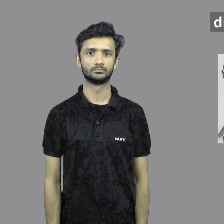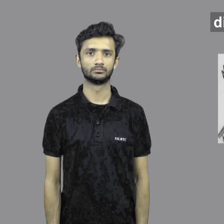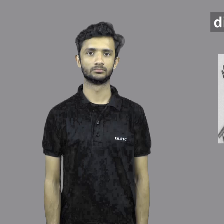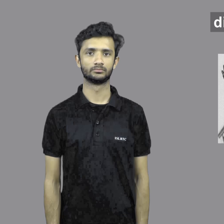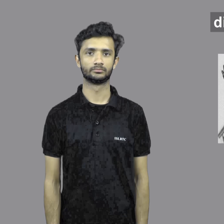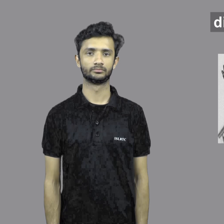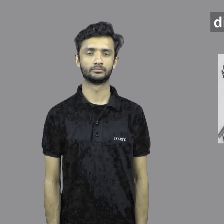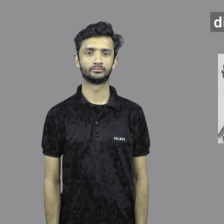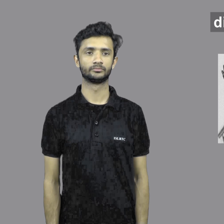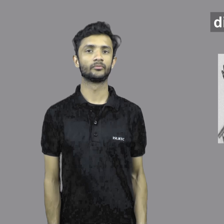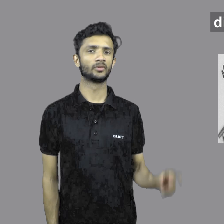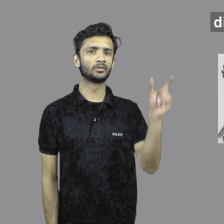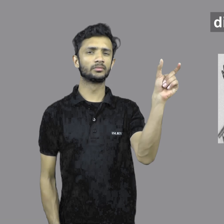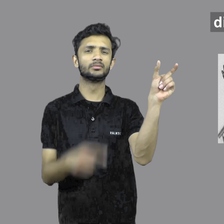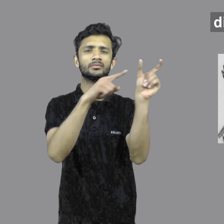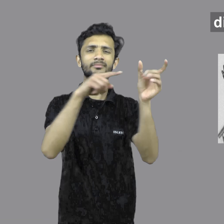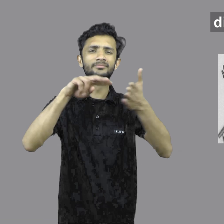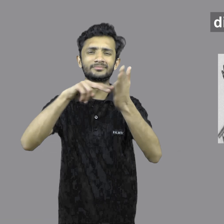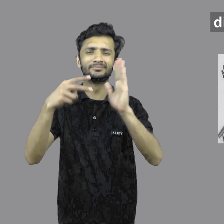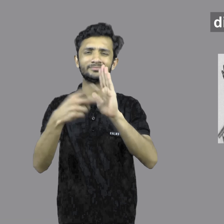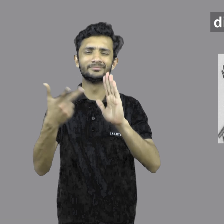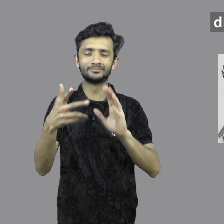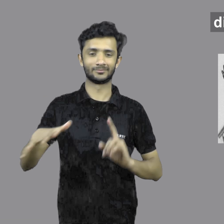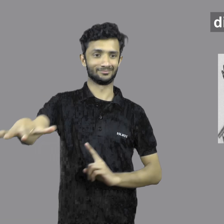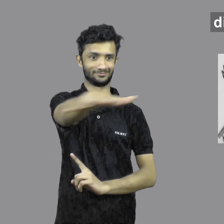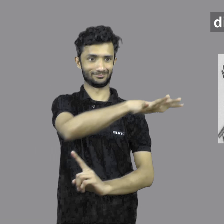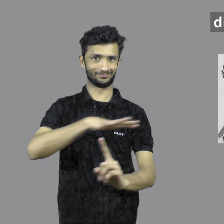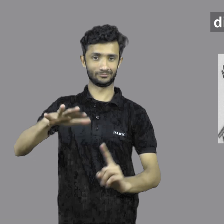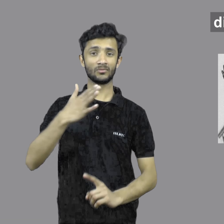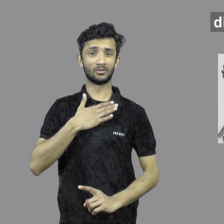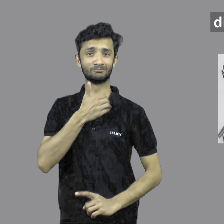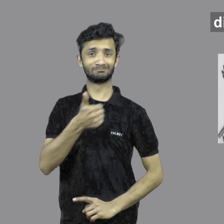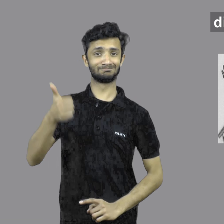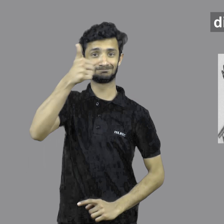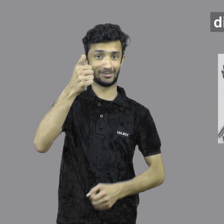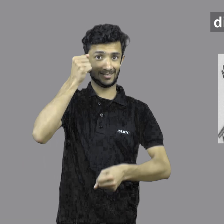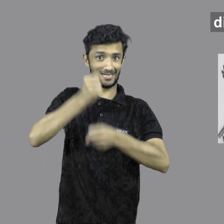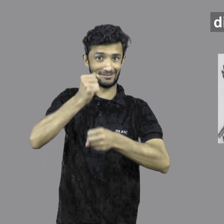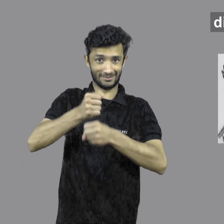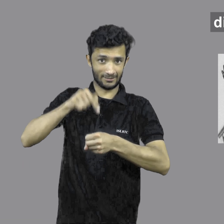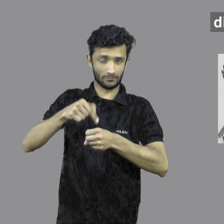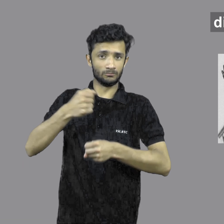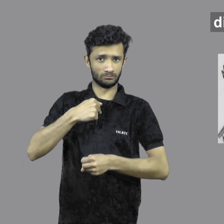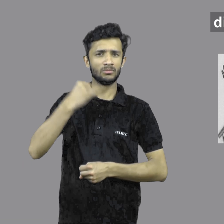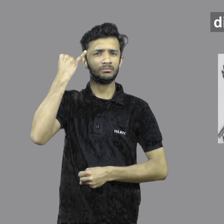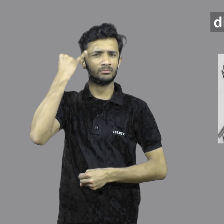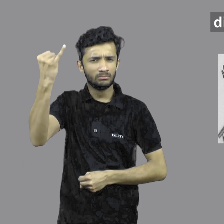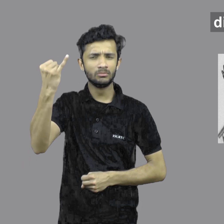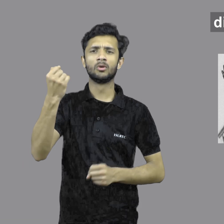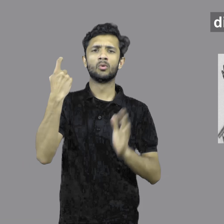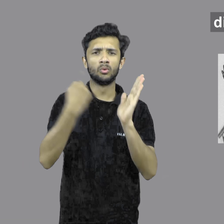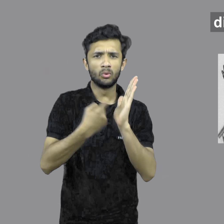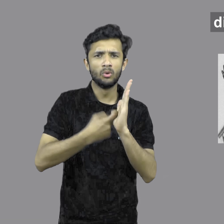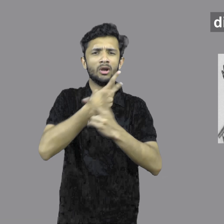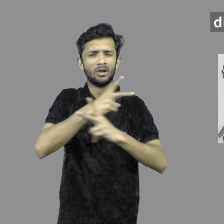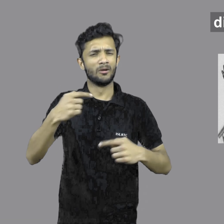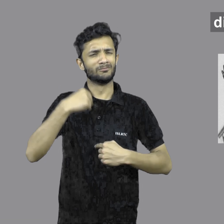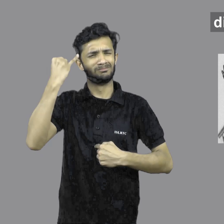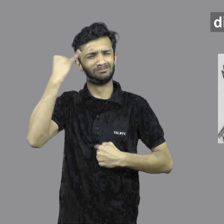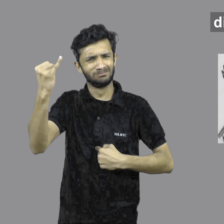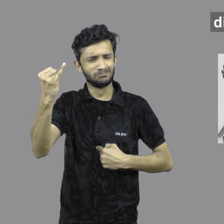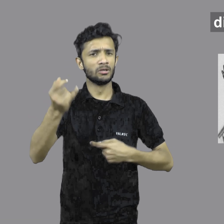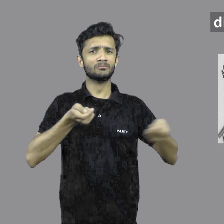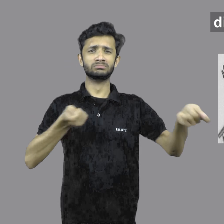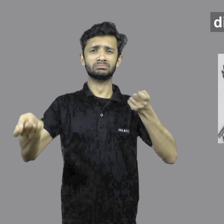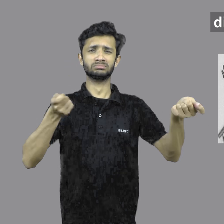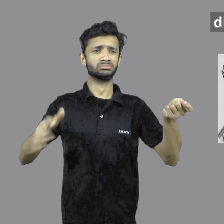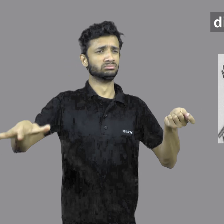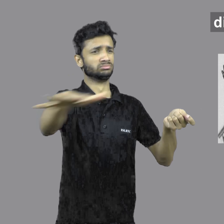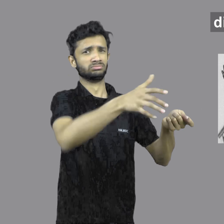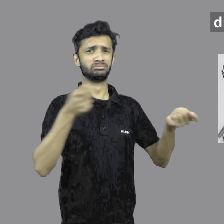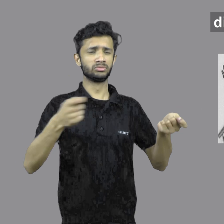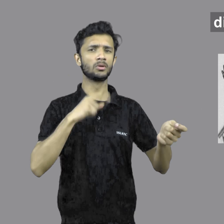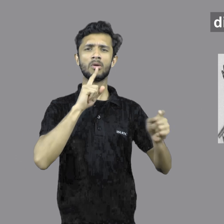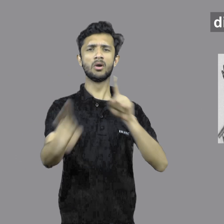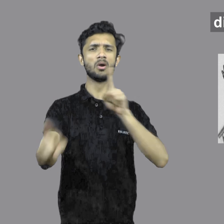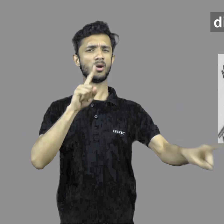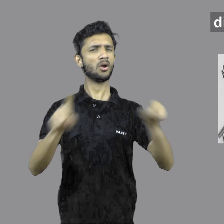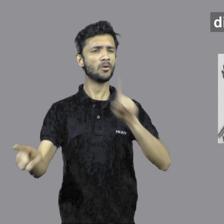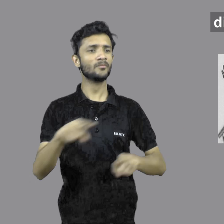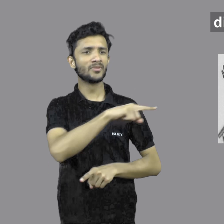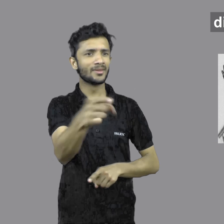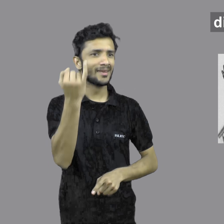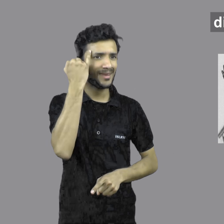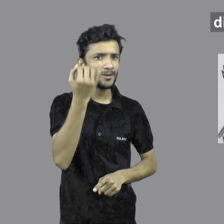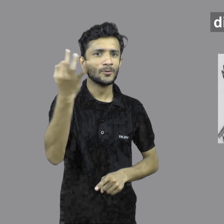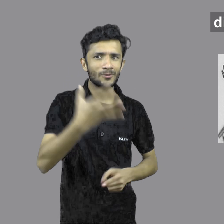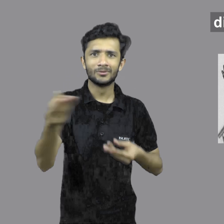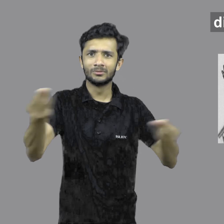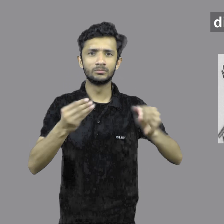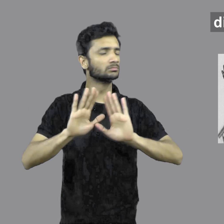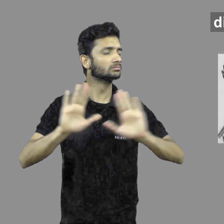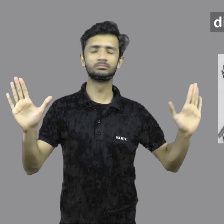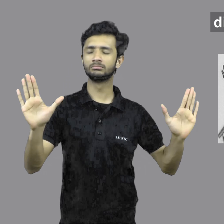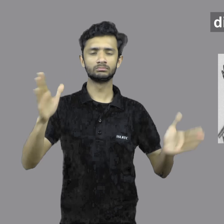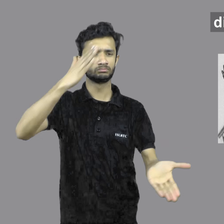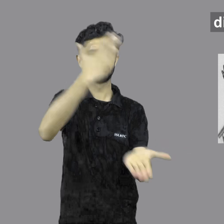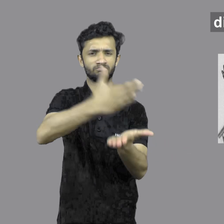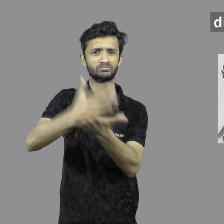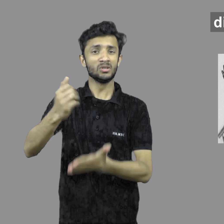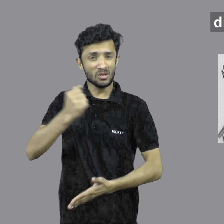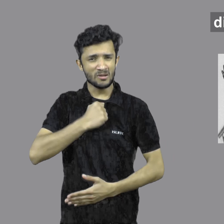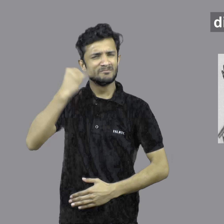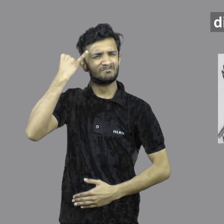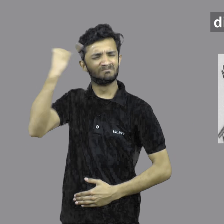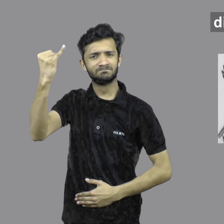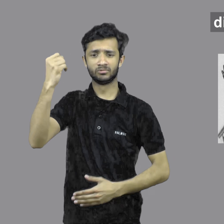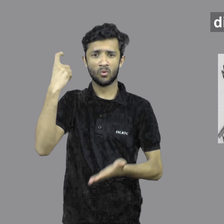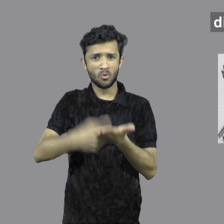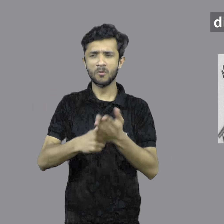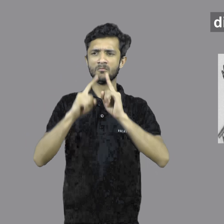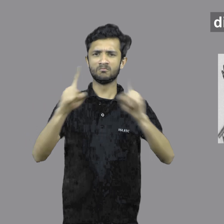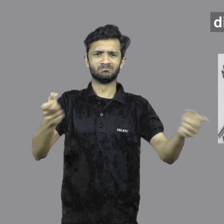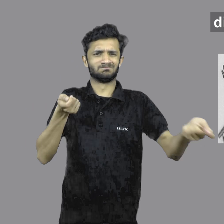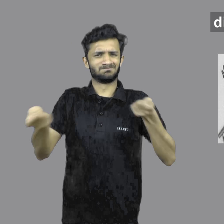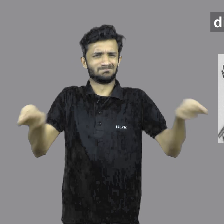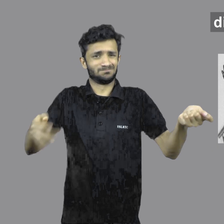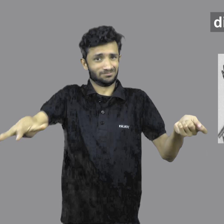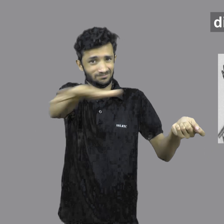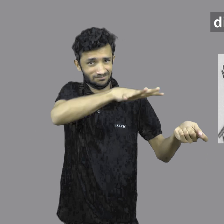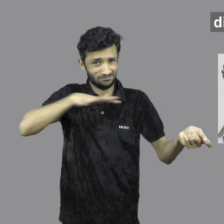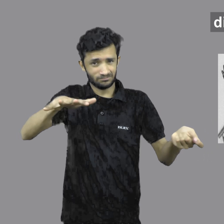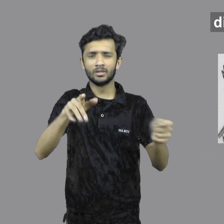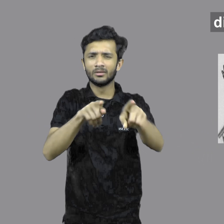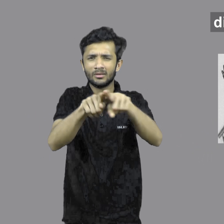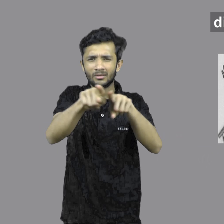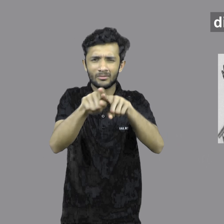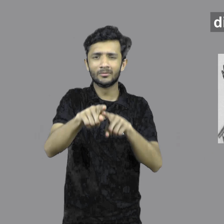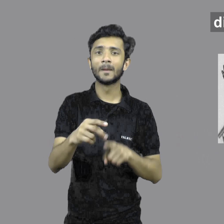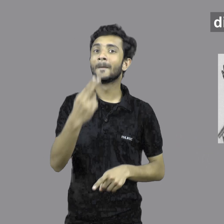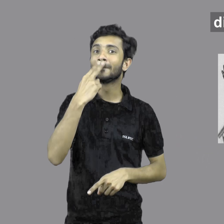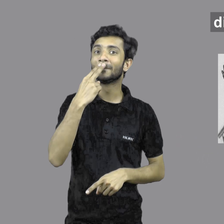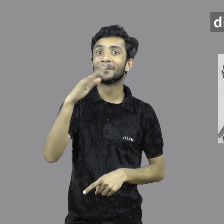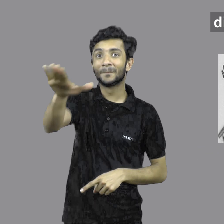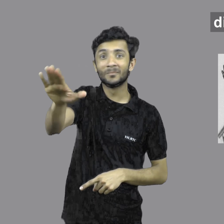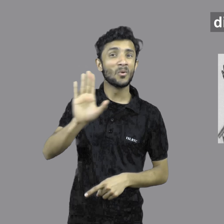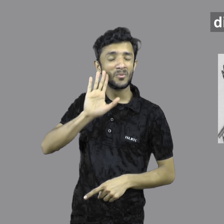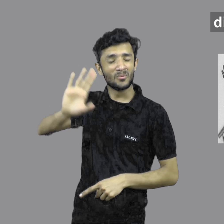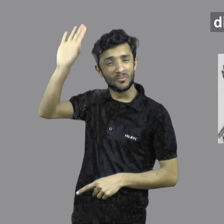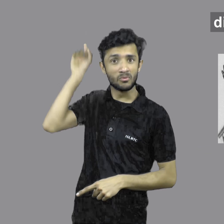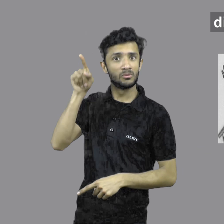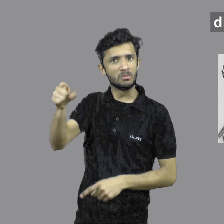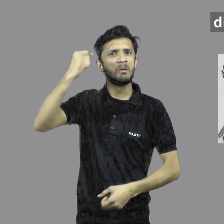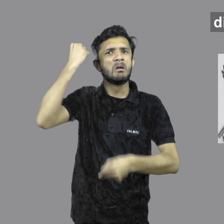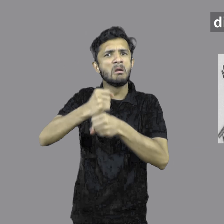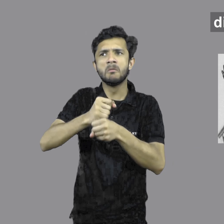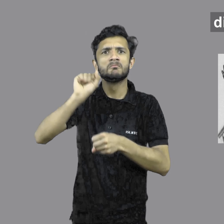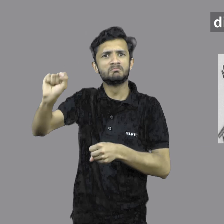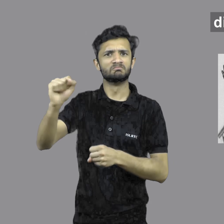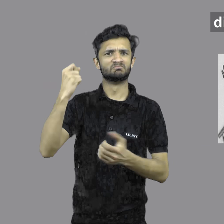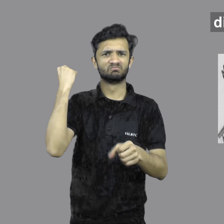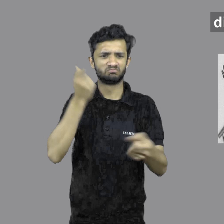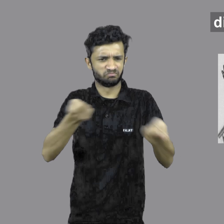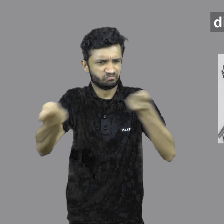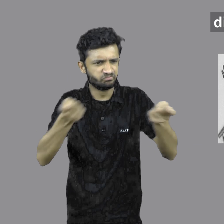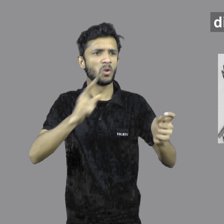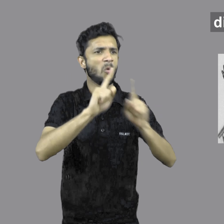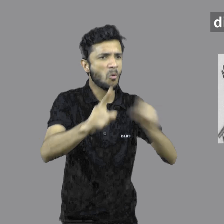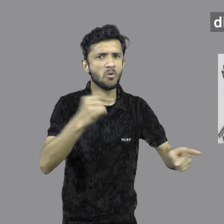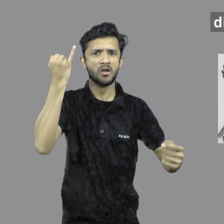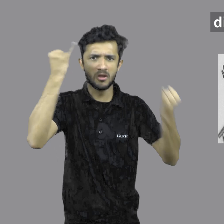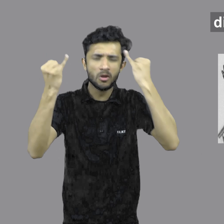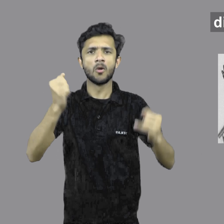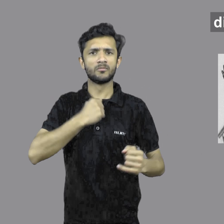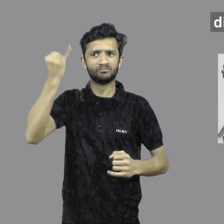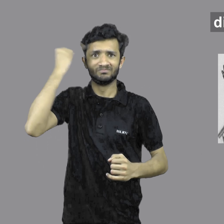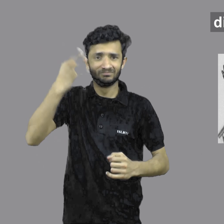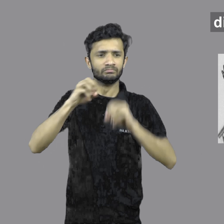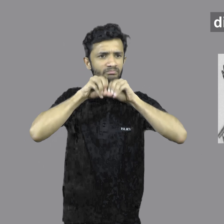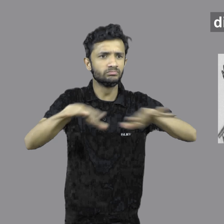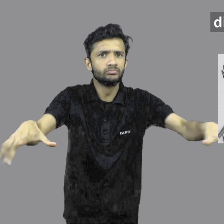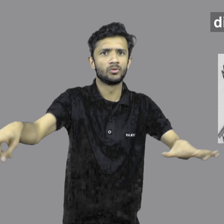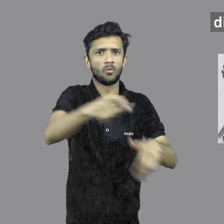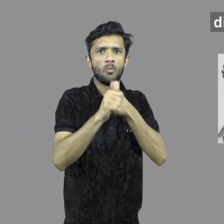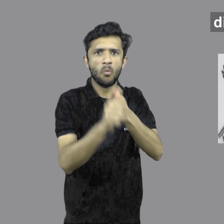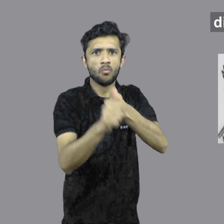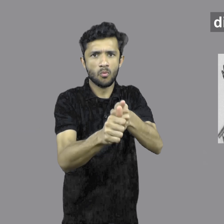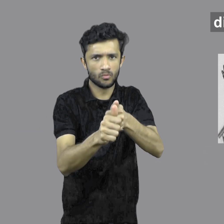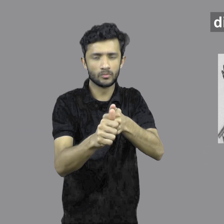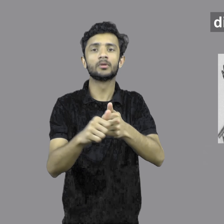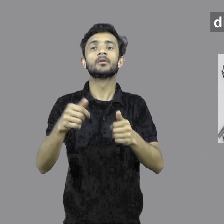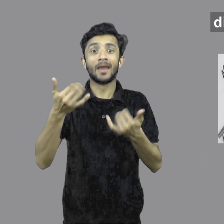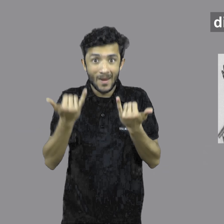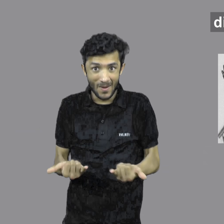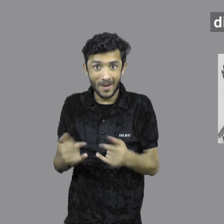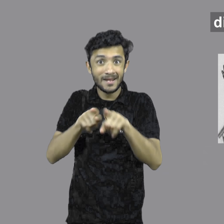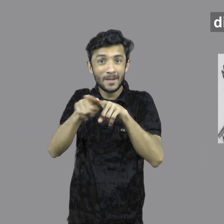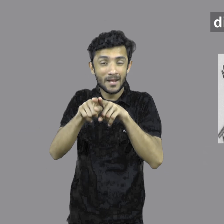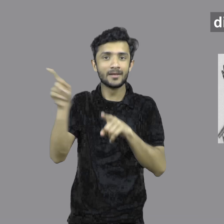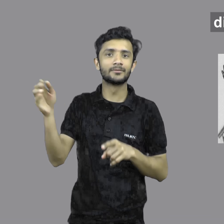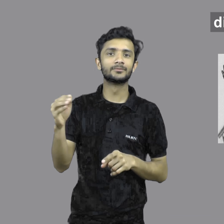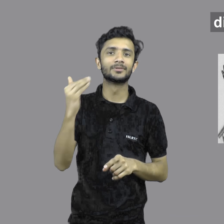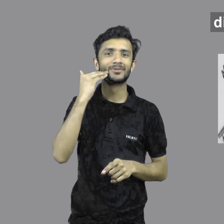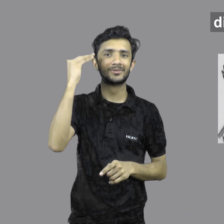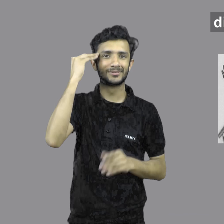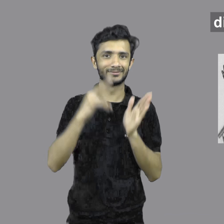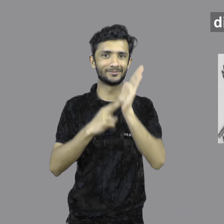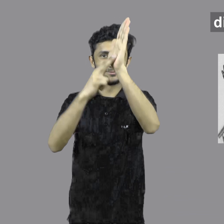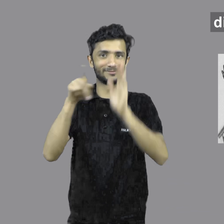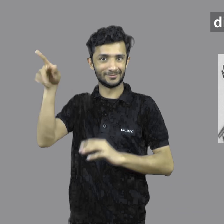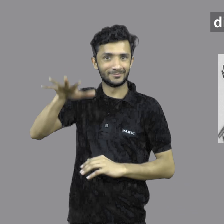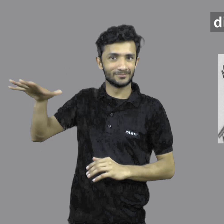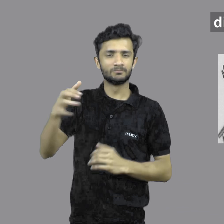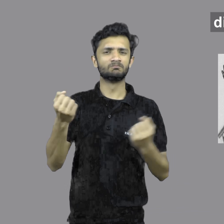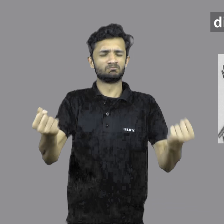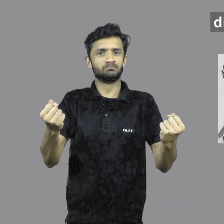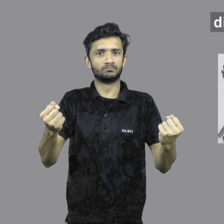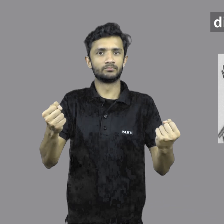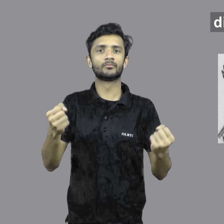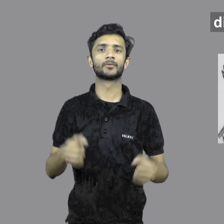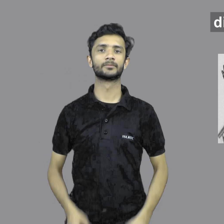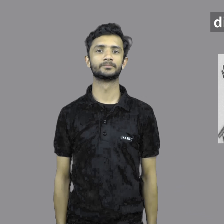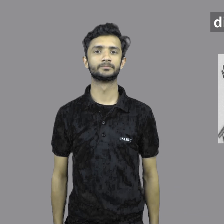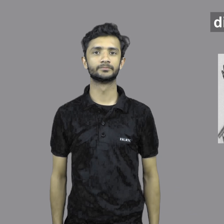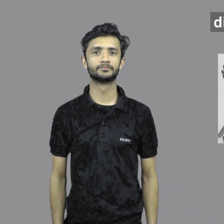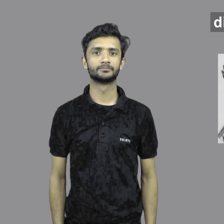Dictatorship